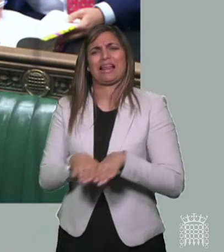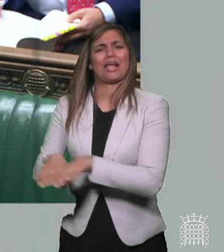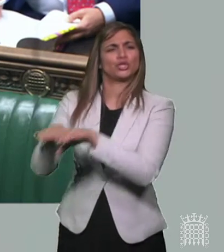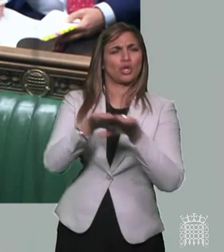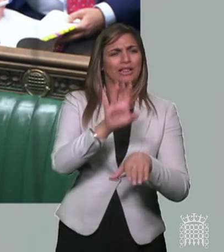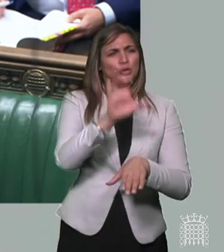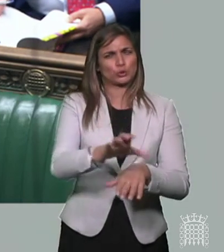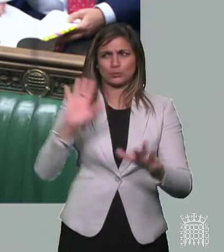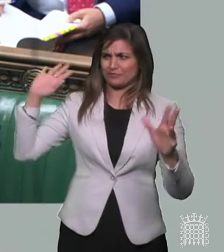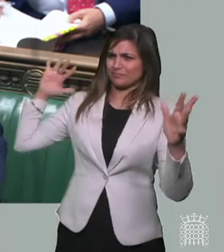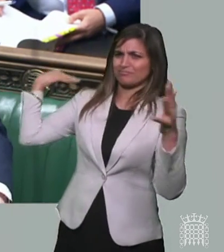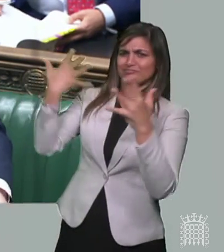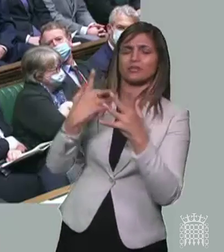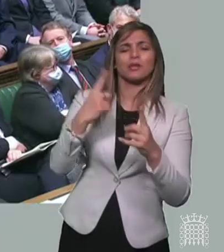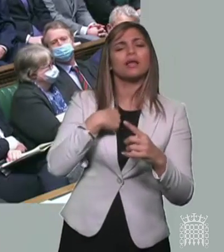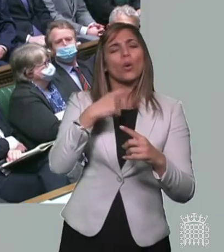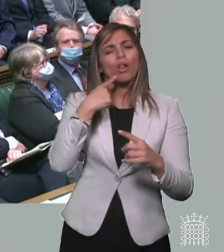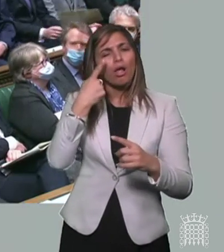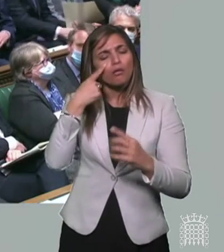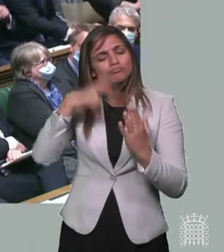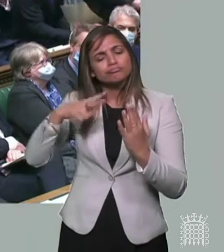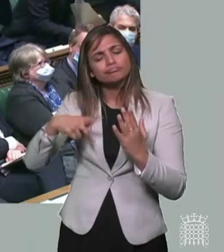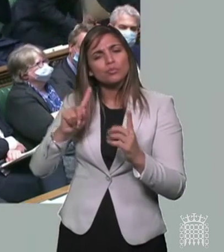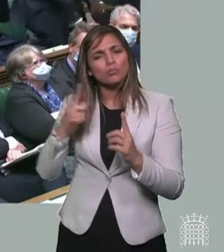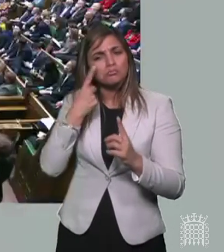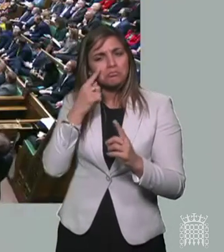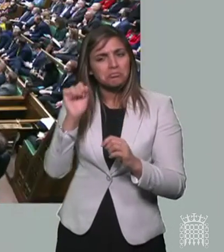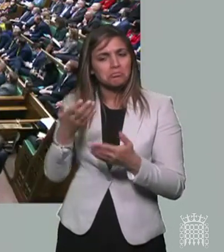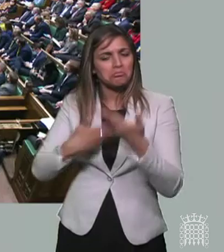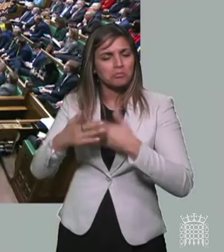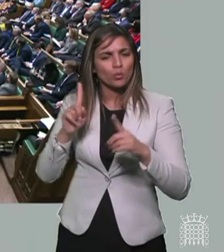But I will study what he has to say with interest.